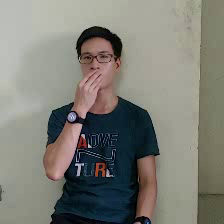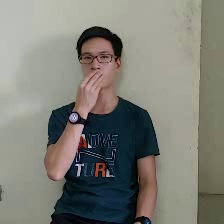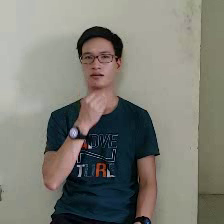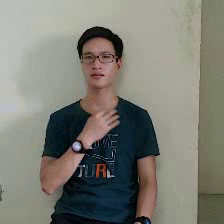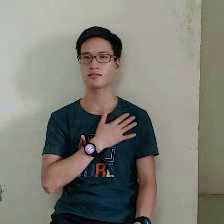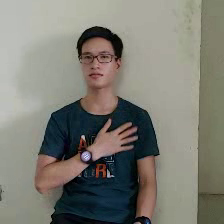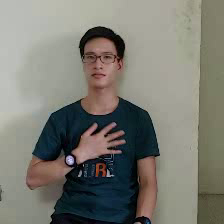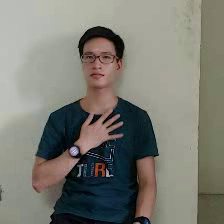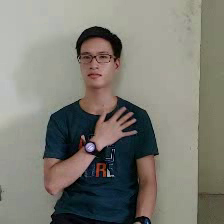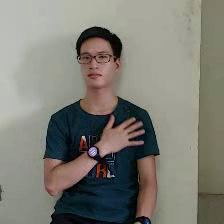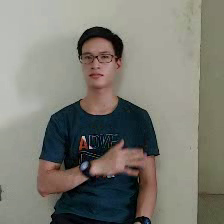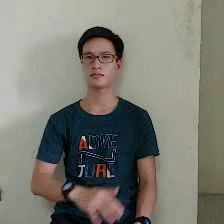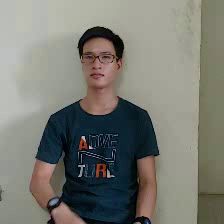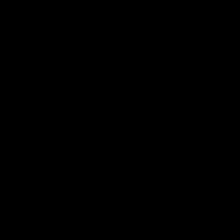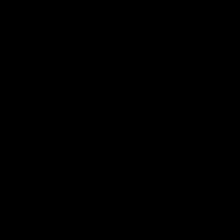Ăn mừng